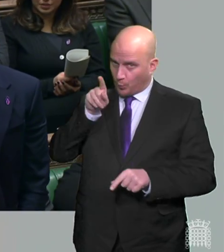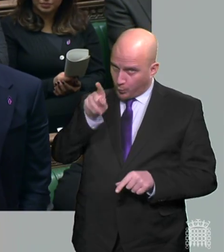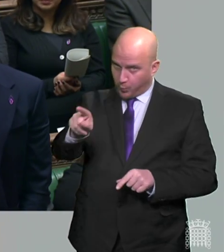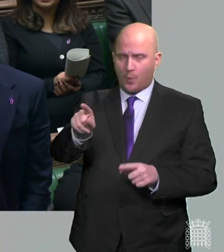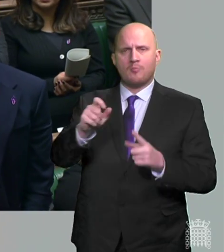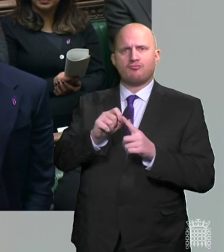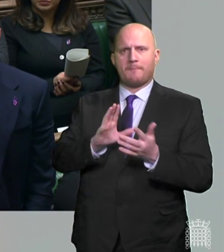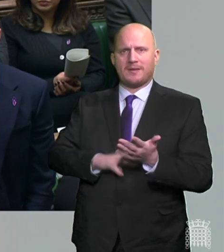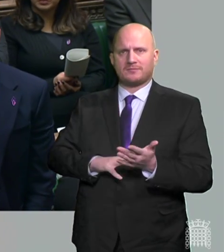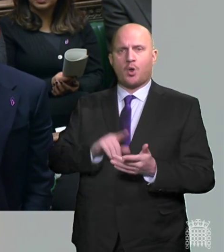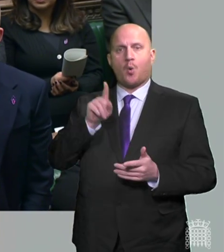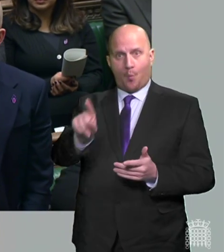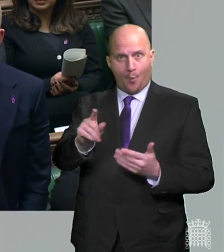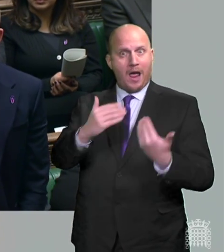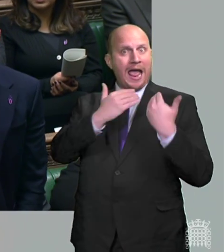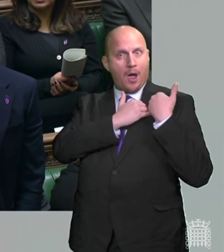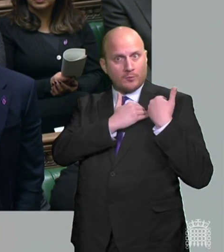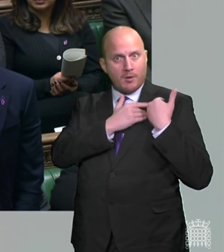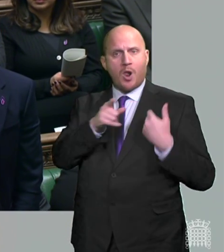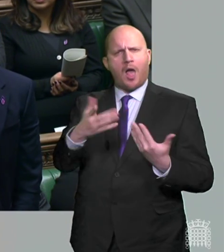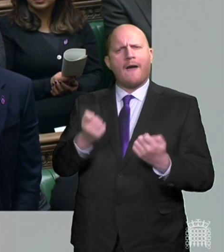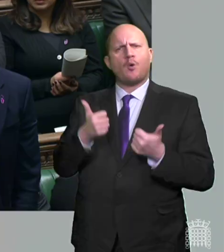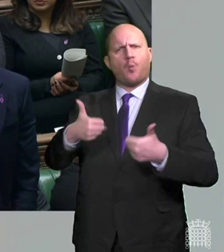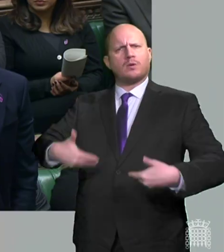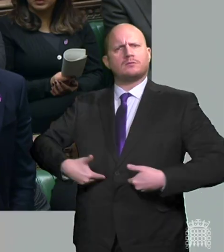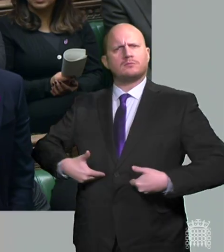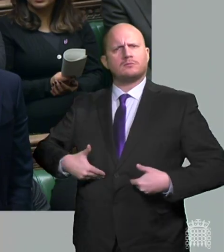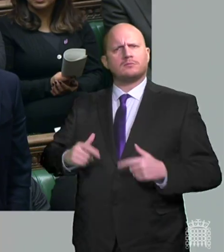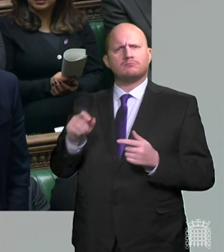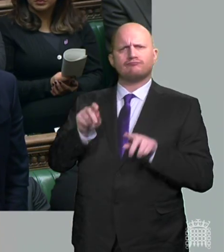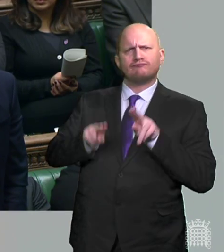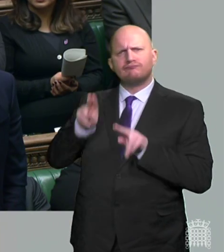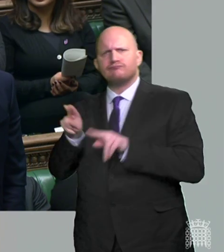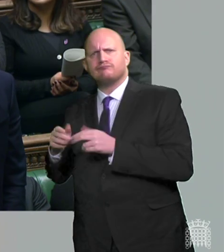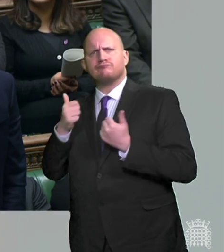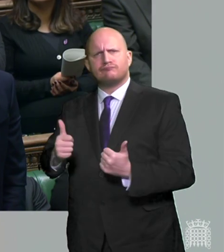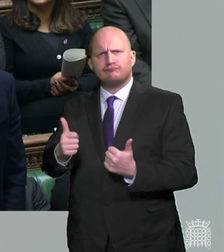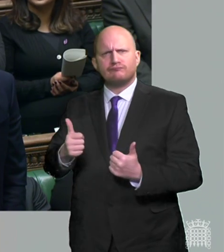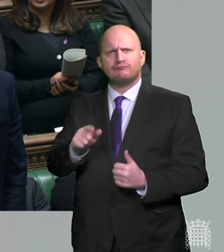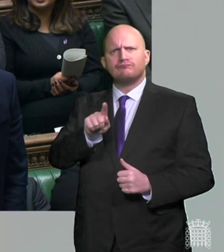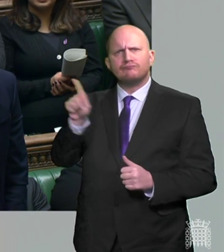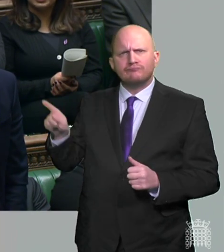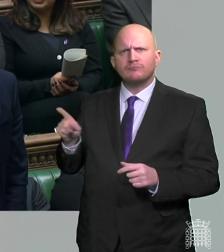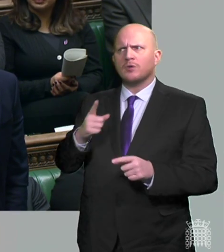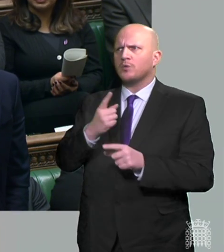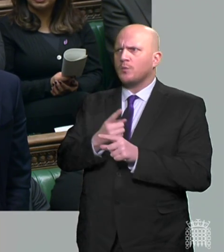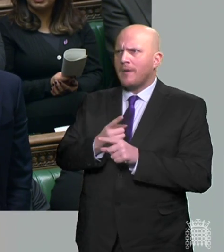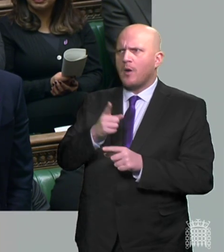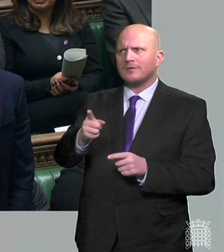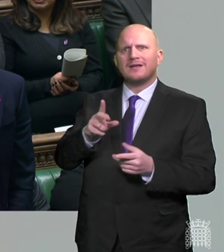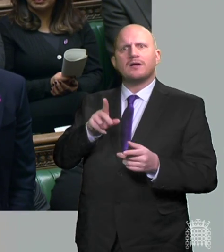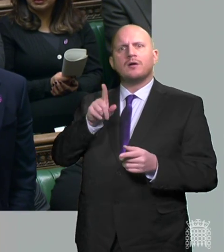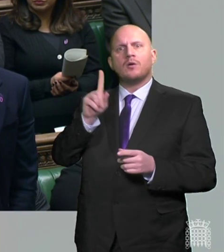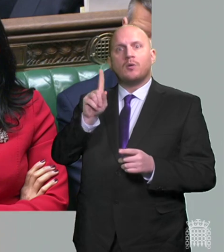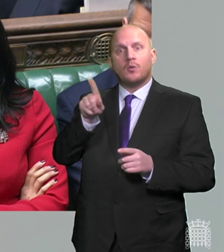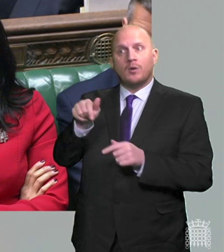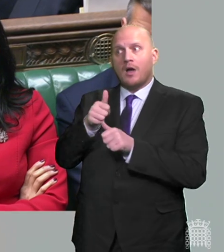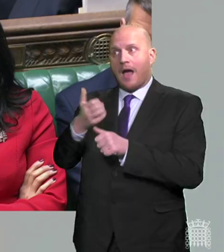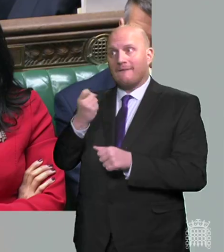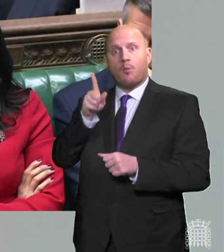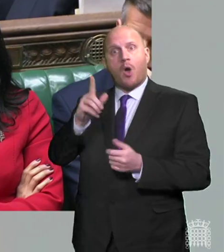After all, when there were questions about the Home Secretary and concerns about her role in relation to national security, he chose to back her.